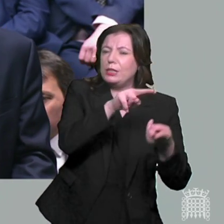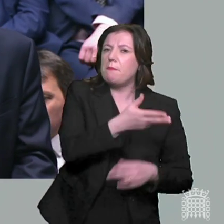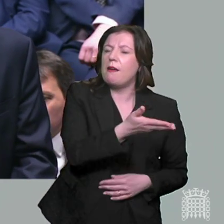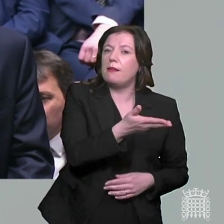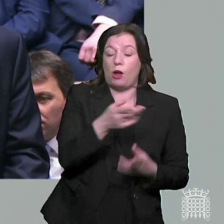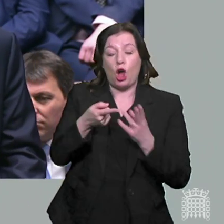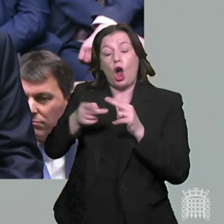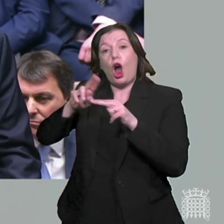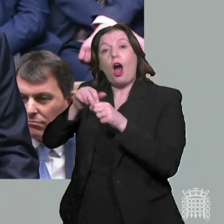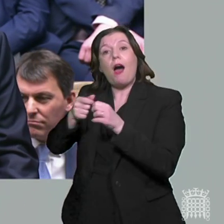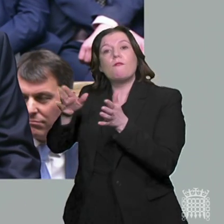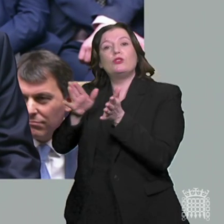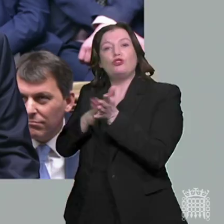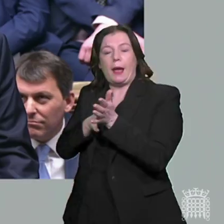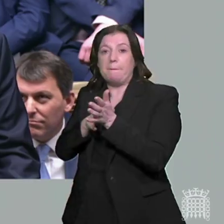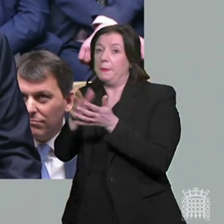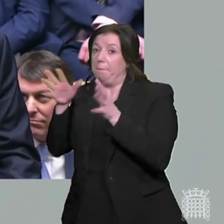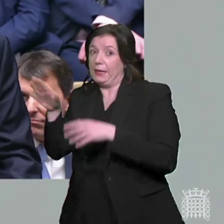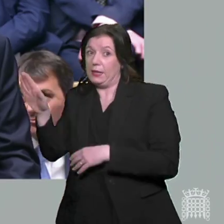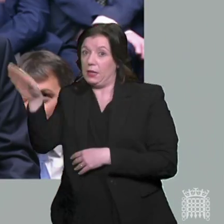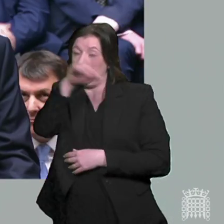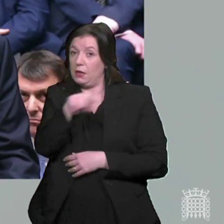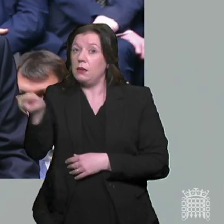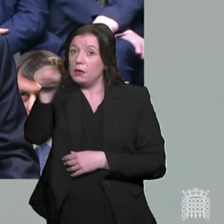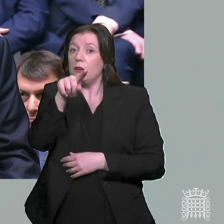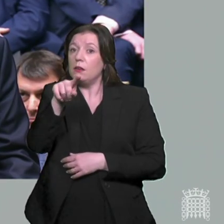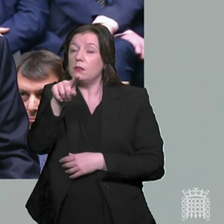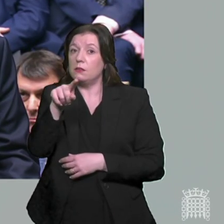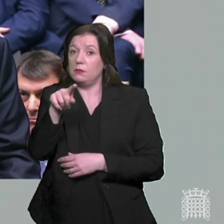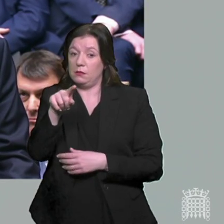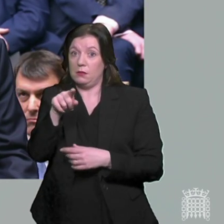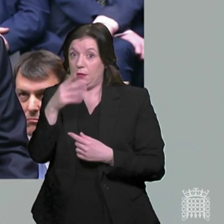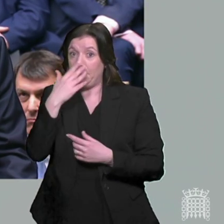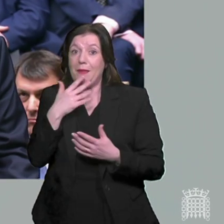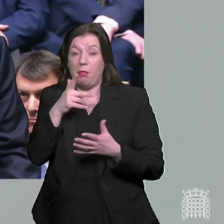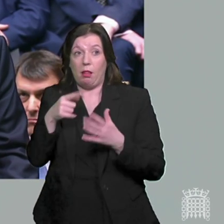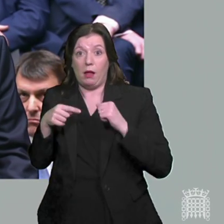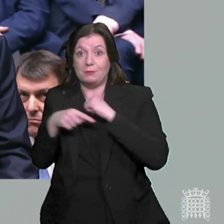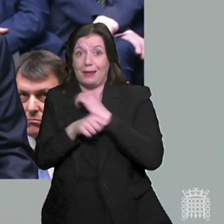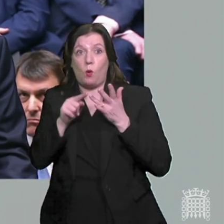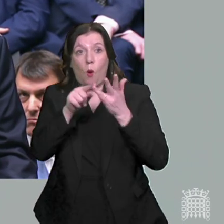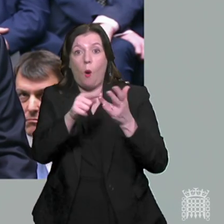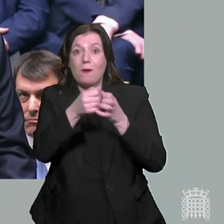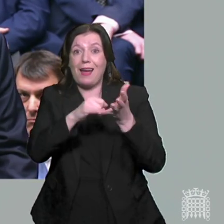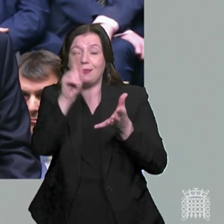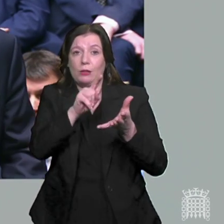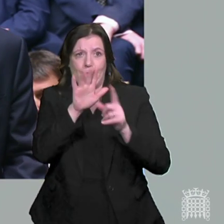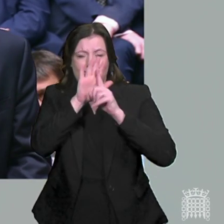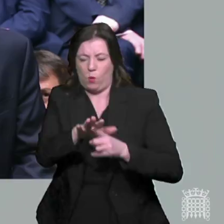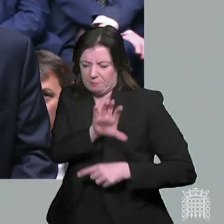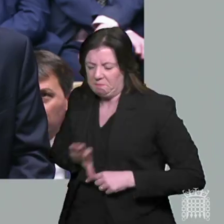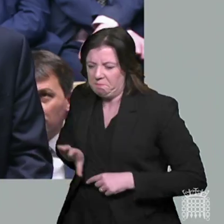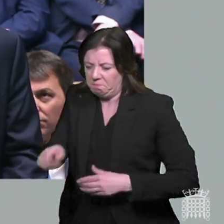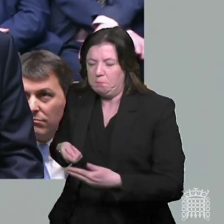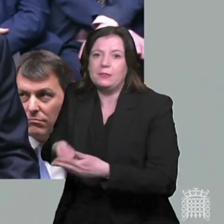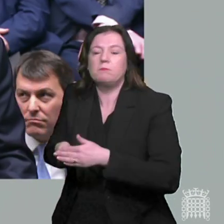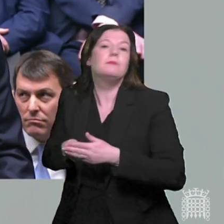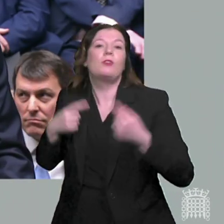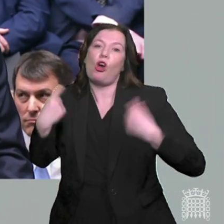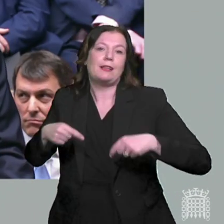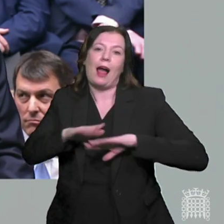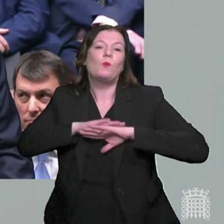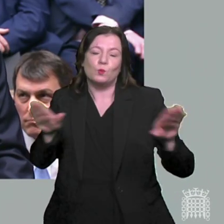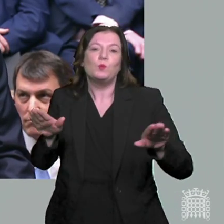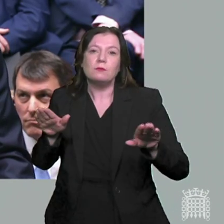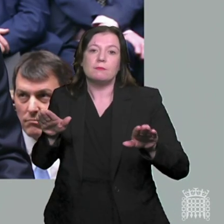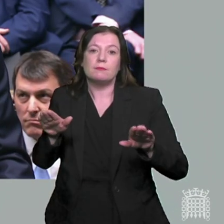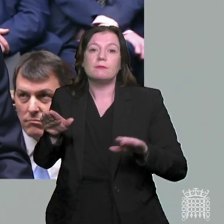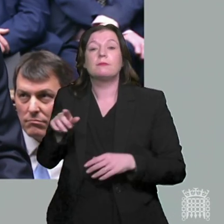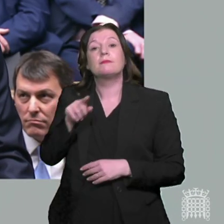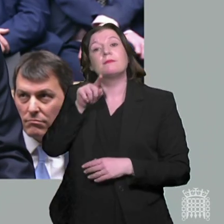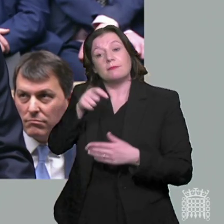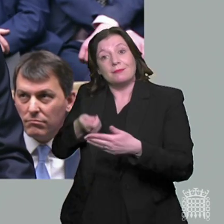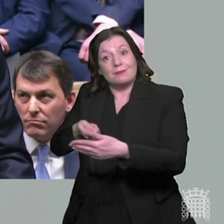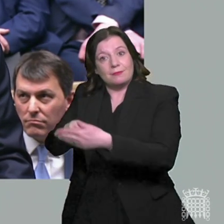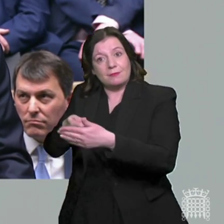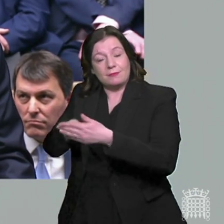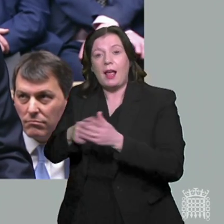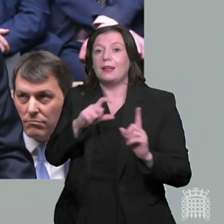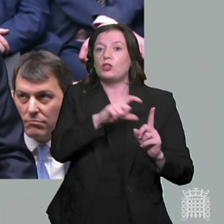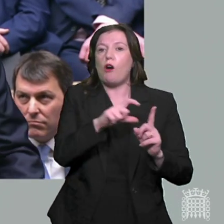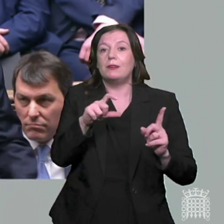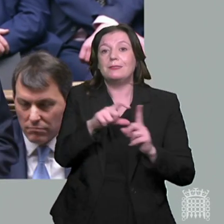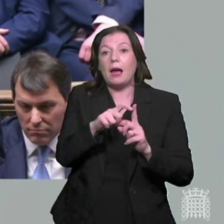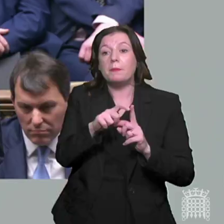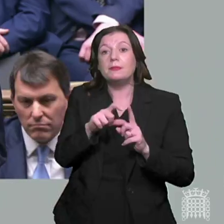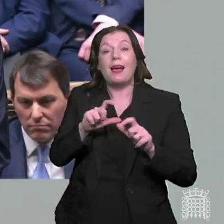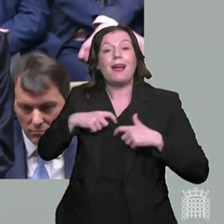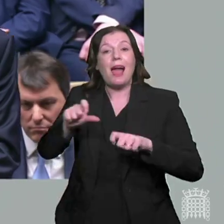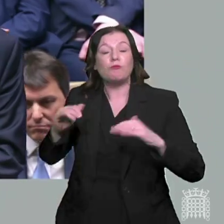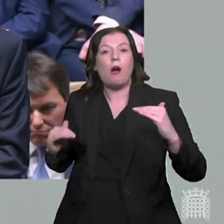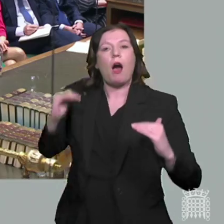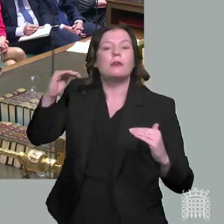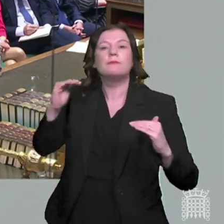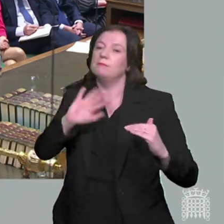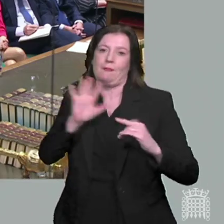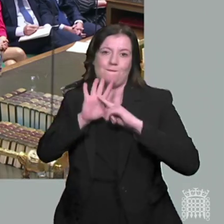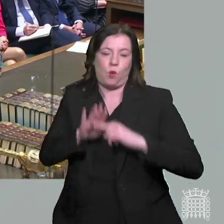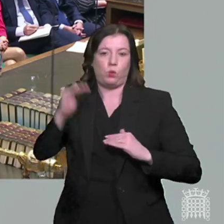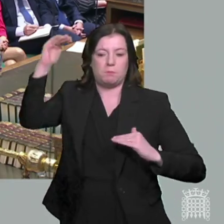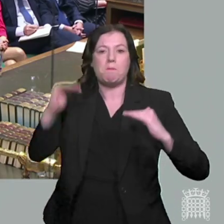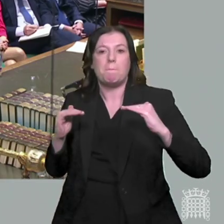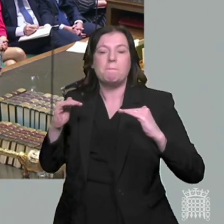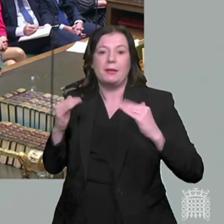Ofgem has already agreed with suppliers a temporary suspension of forced installations of prepayment meters, but today I go further and confirm that we will bring their charges in line with comparable direct debit charges.